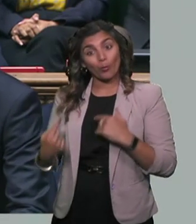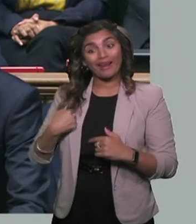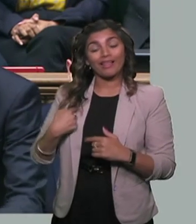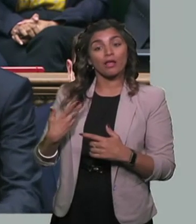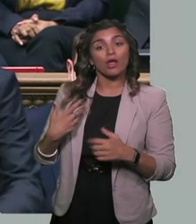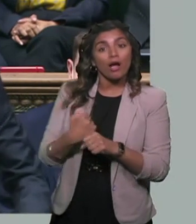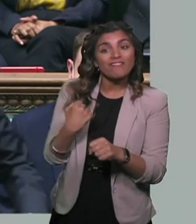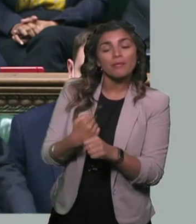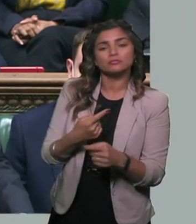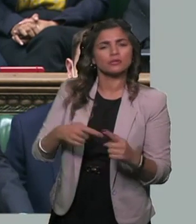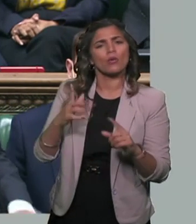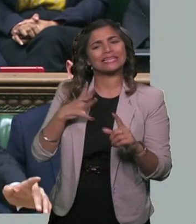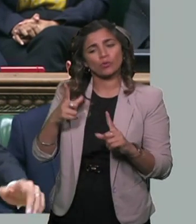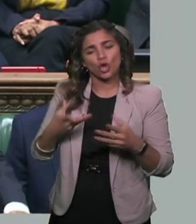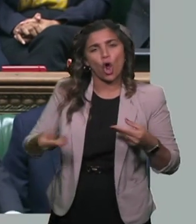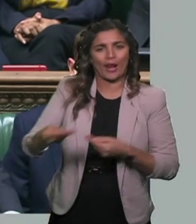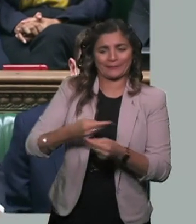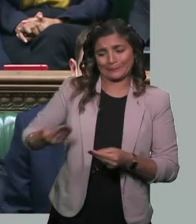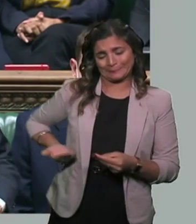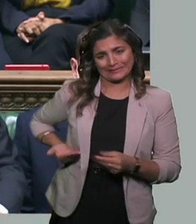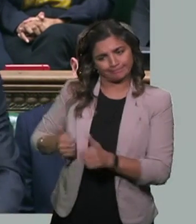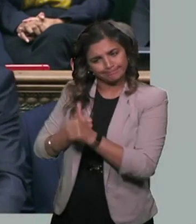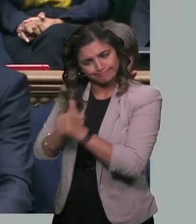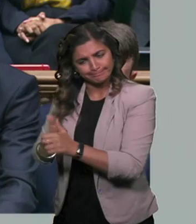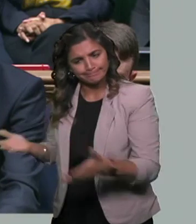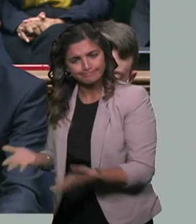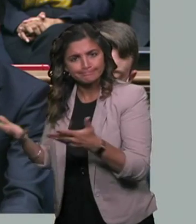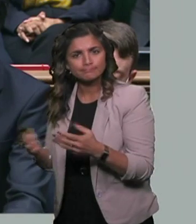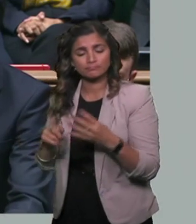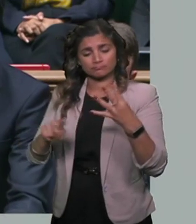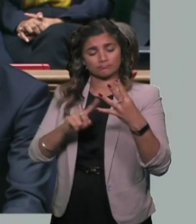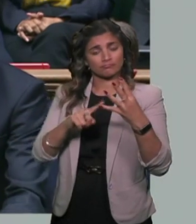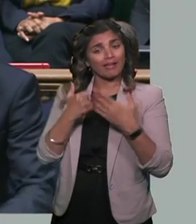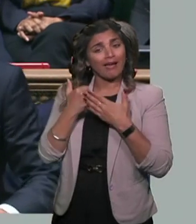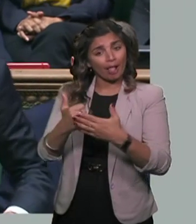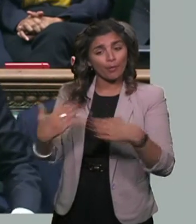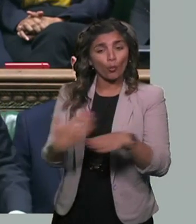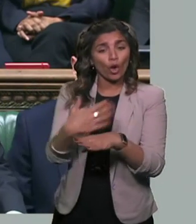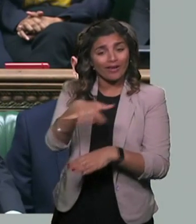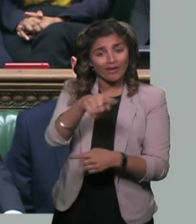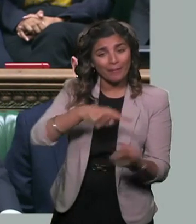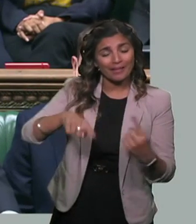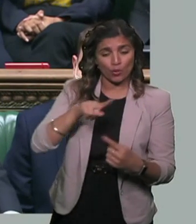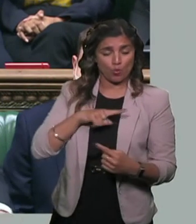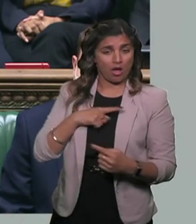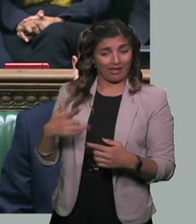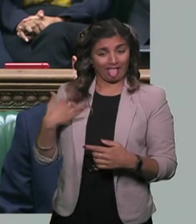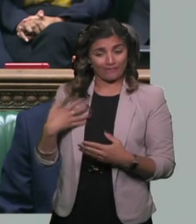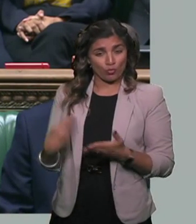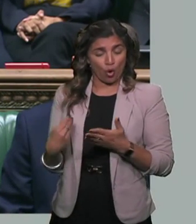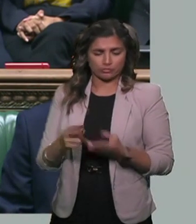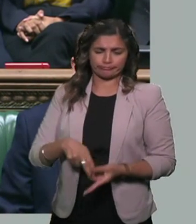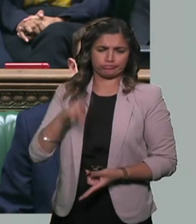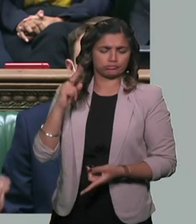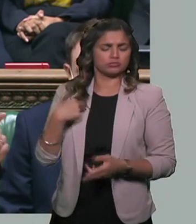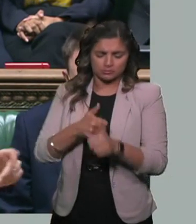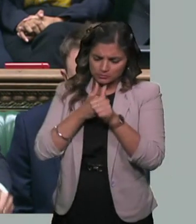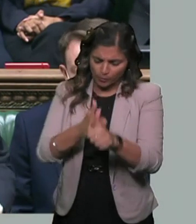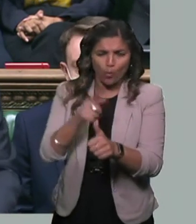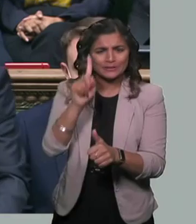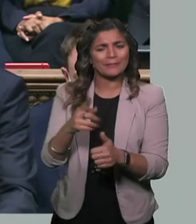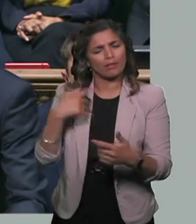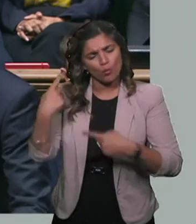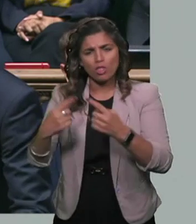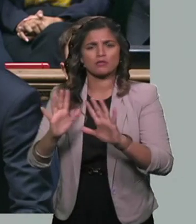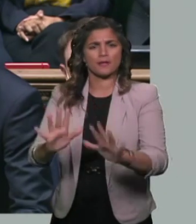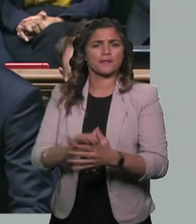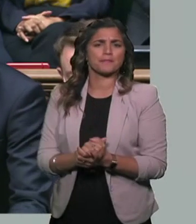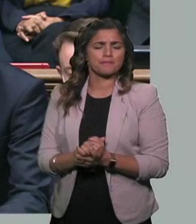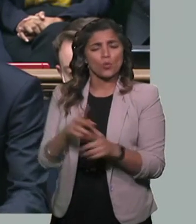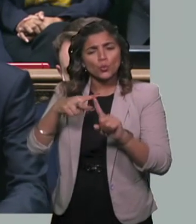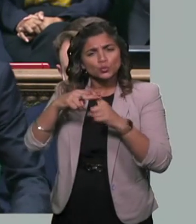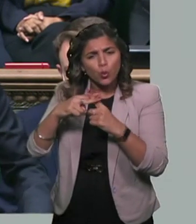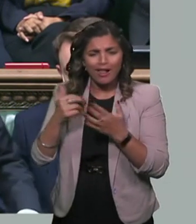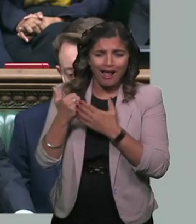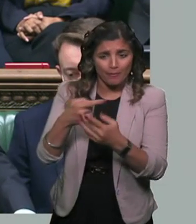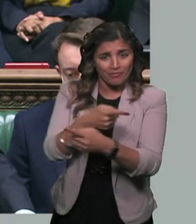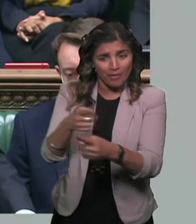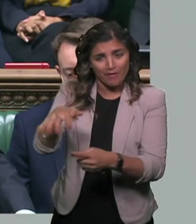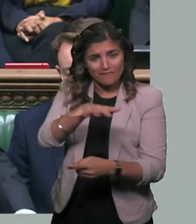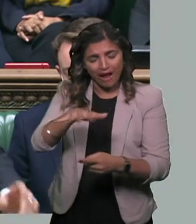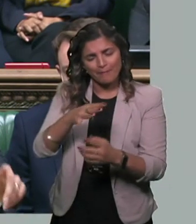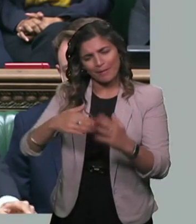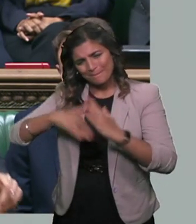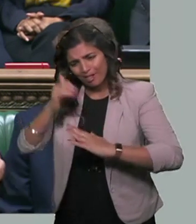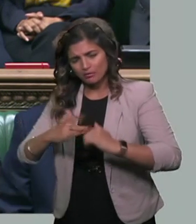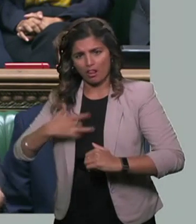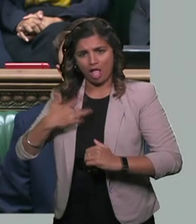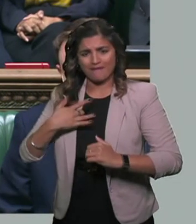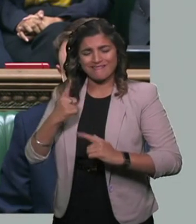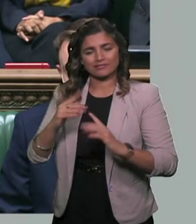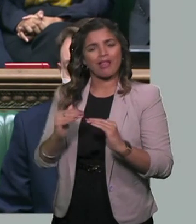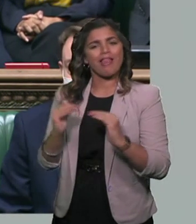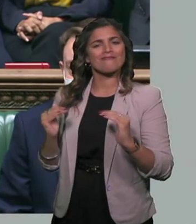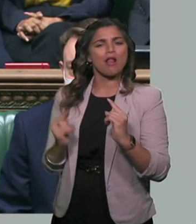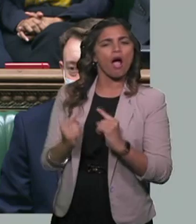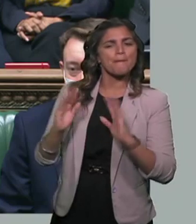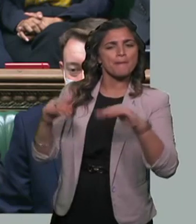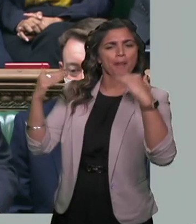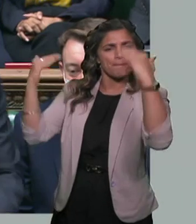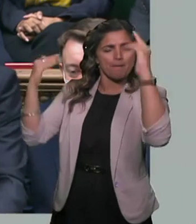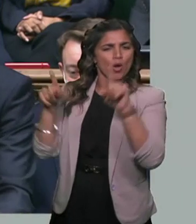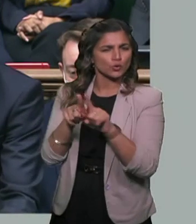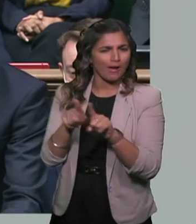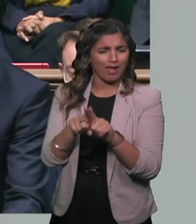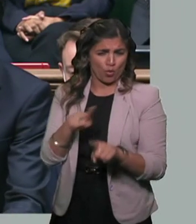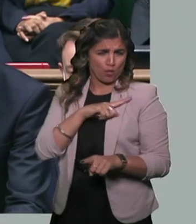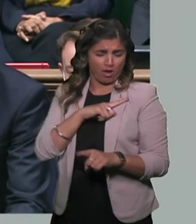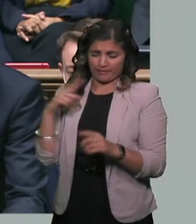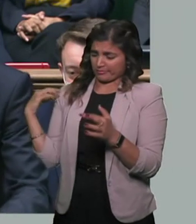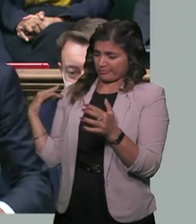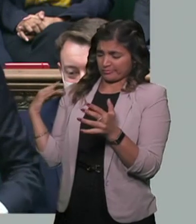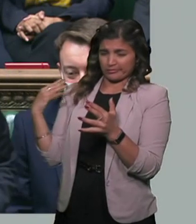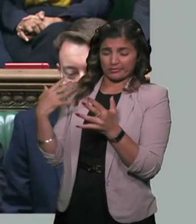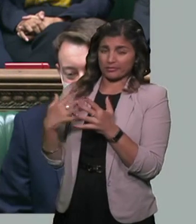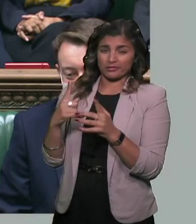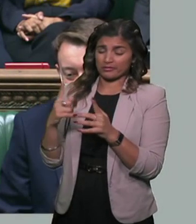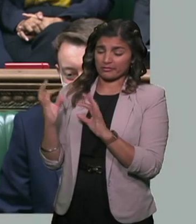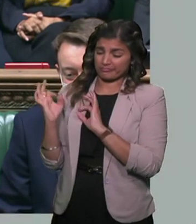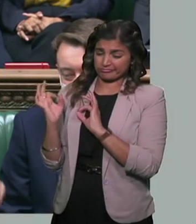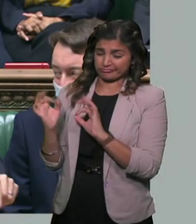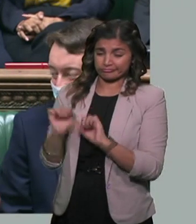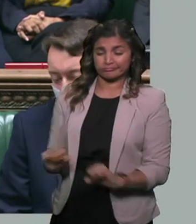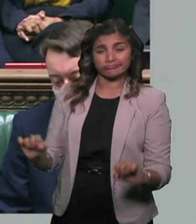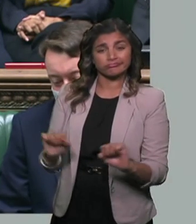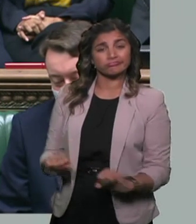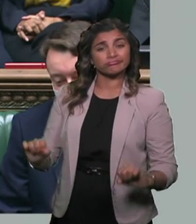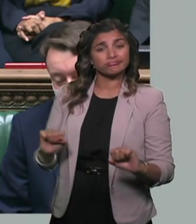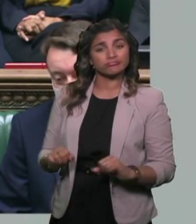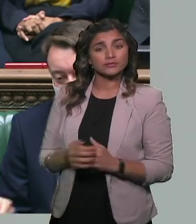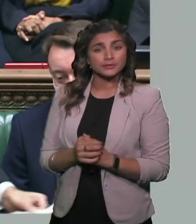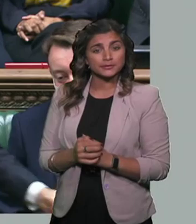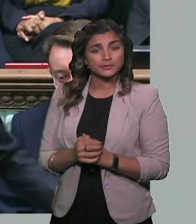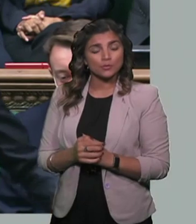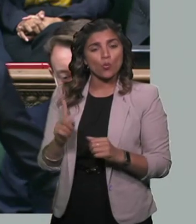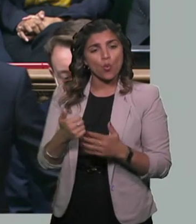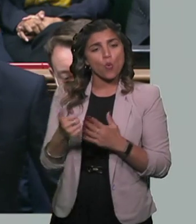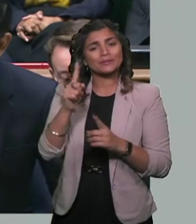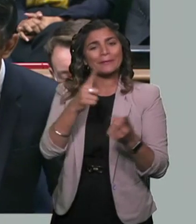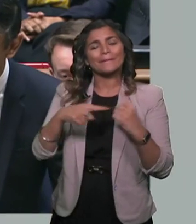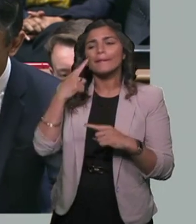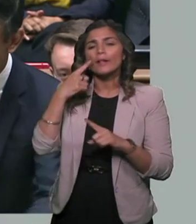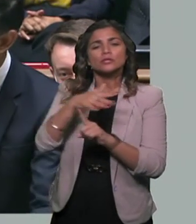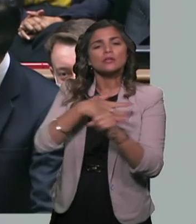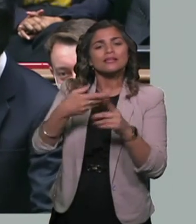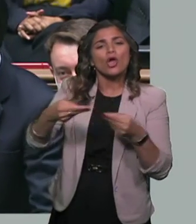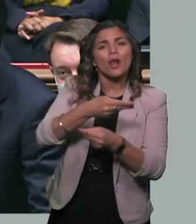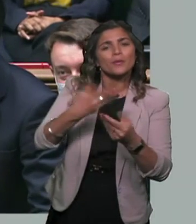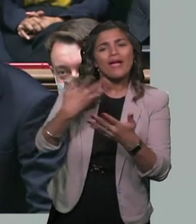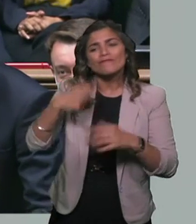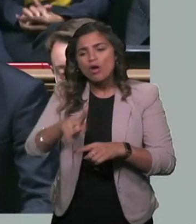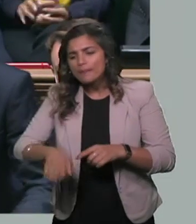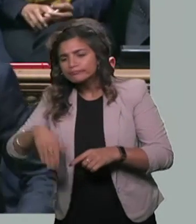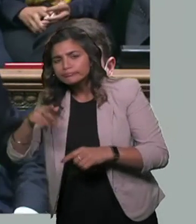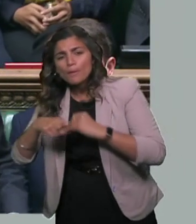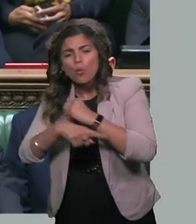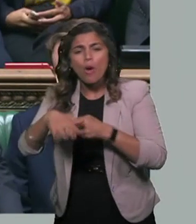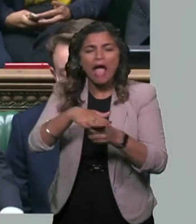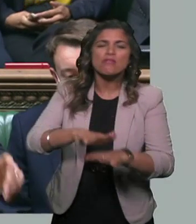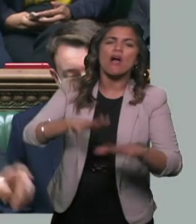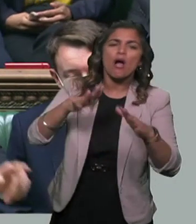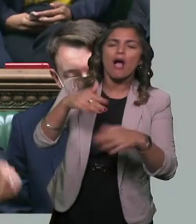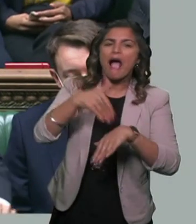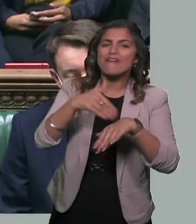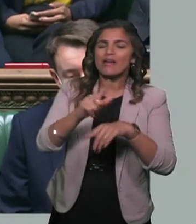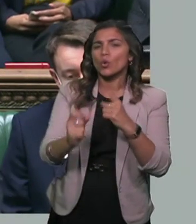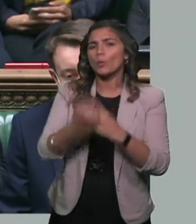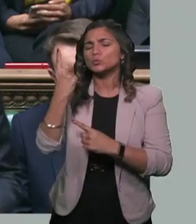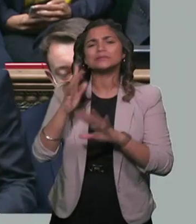drive of our entrepreneurs; help for working families with the cost of living, because we will always give people the support they need and the tools to build a better life for themselves; and levelling up, because for too long—far too long—the location of your birth has determined too much of your future, and because the awesome power of opportunity